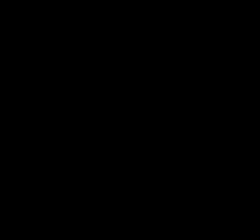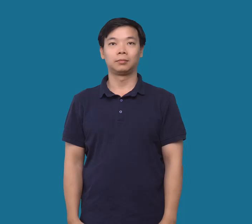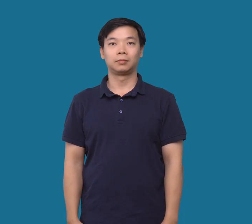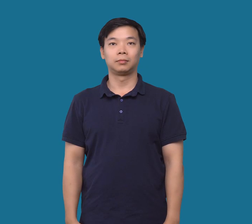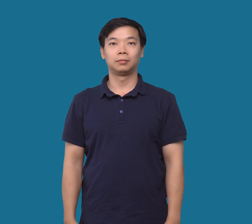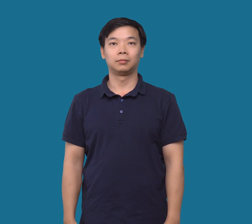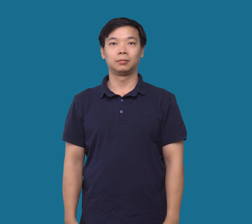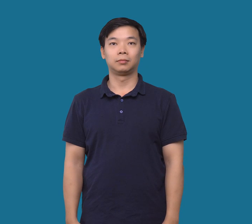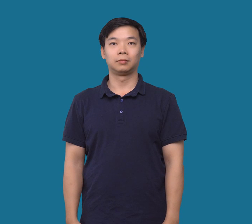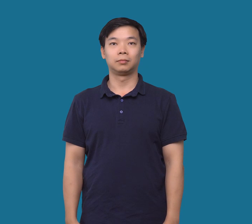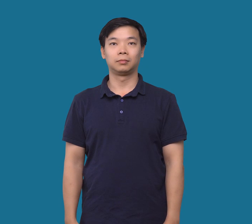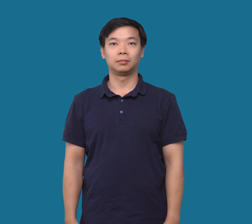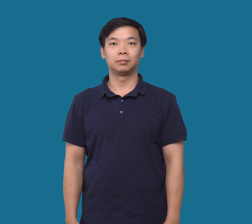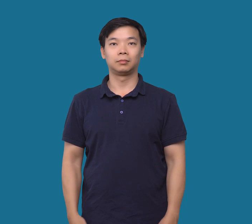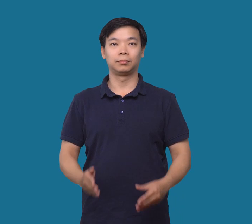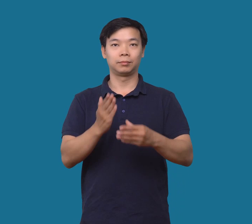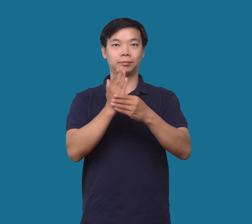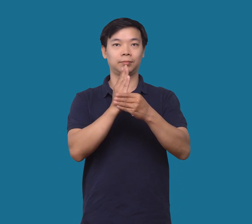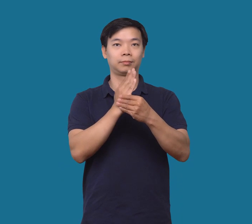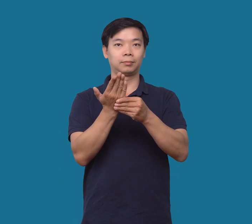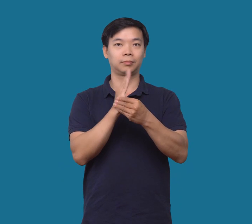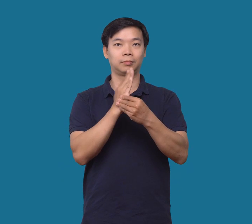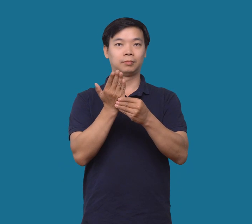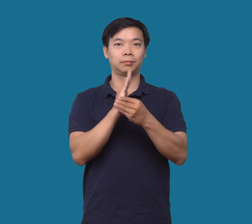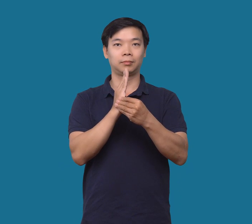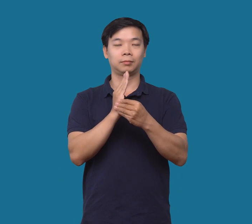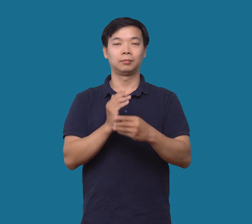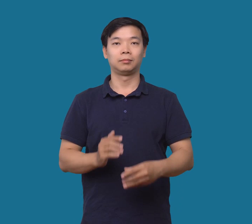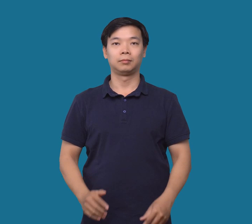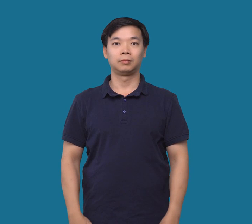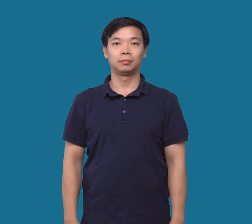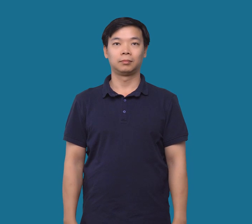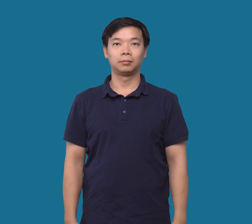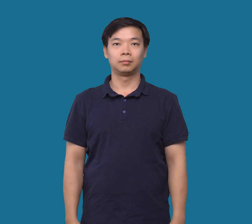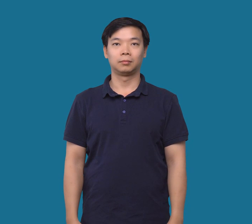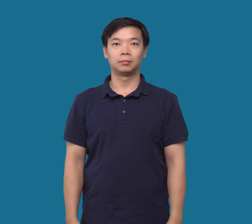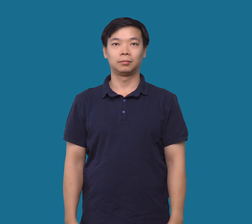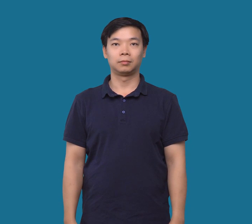bản lề